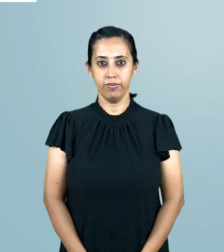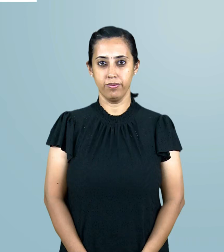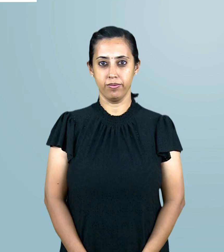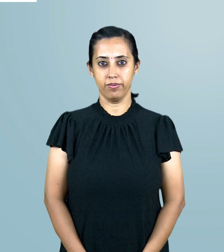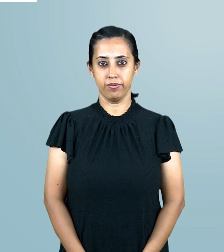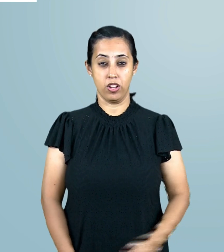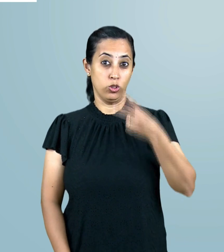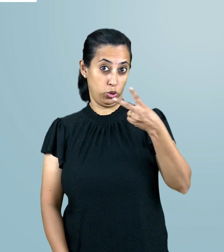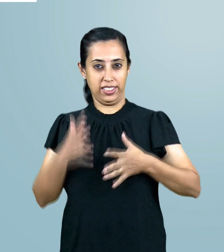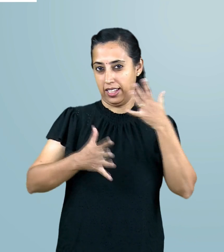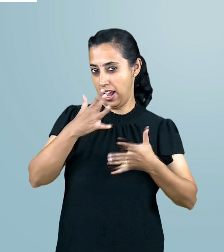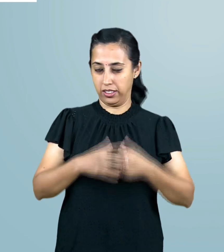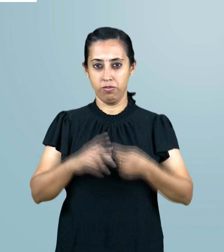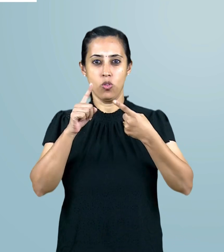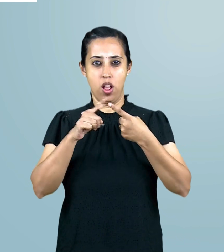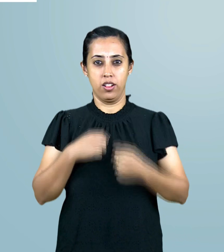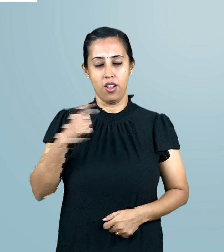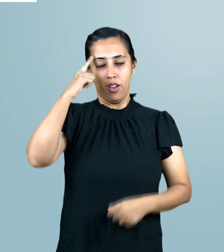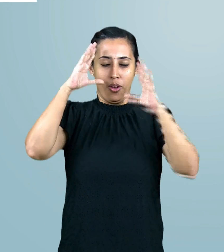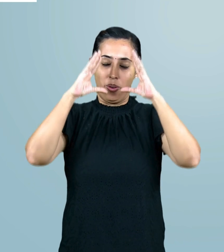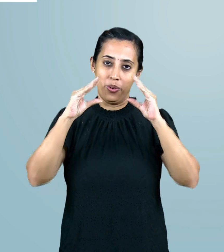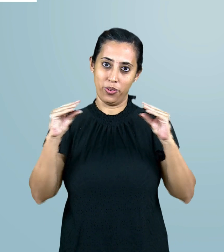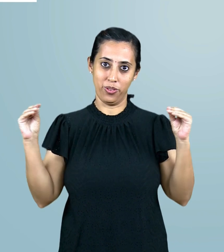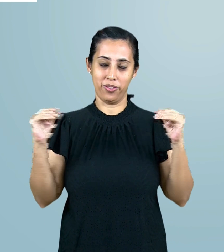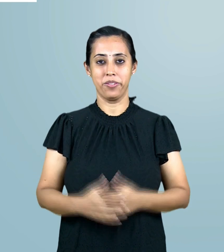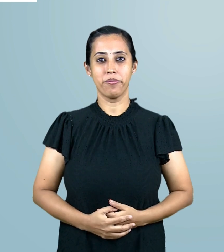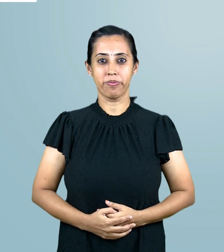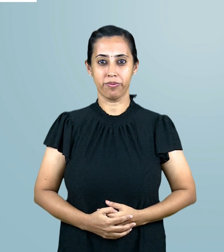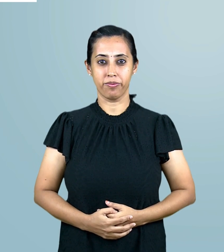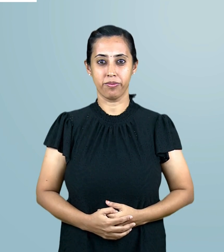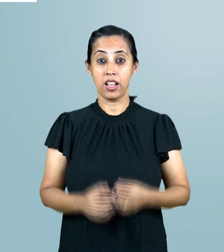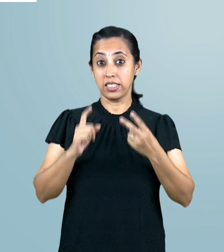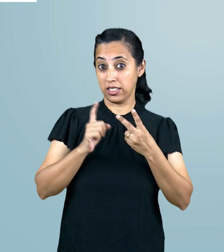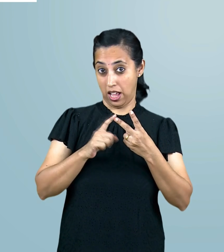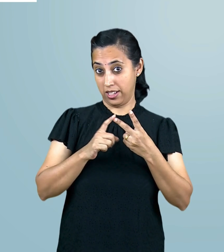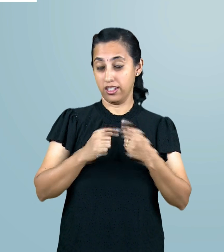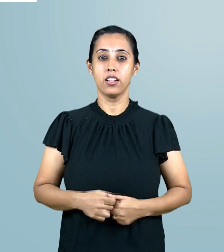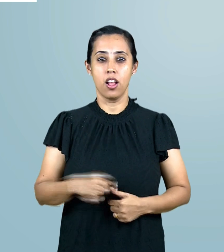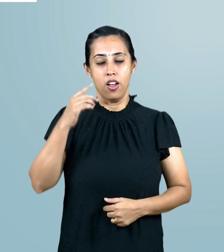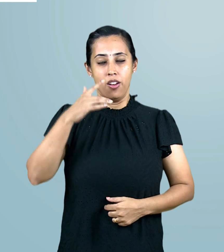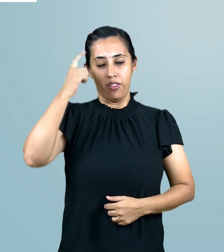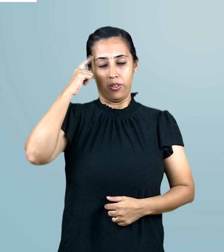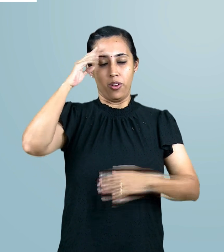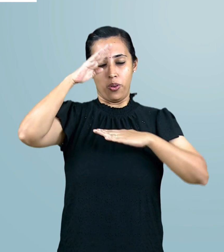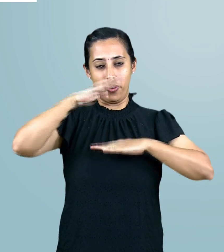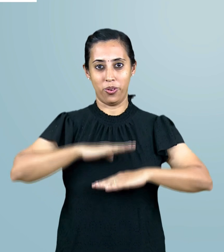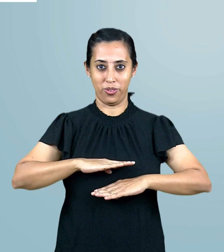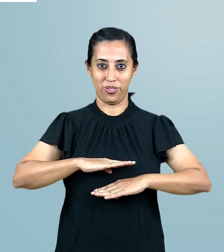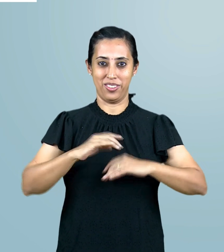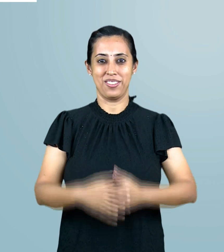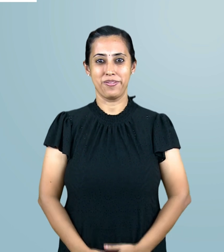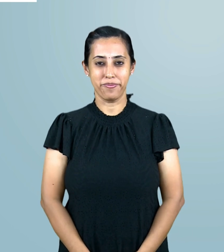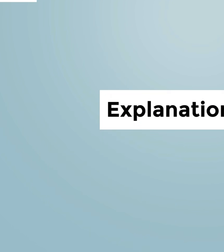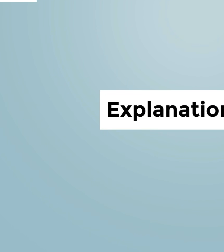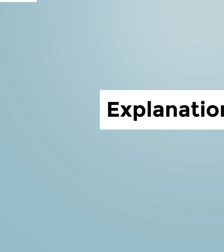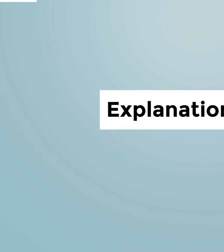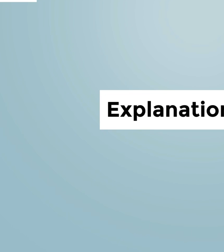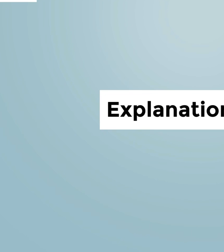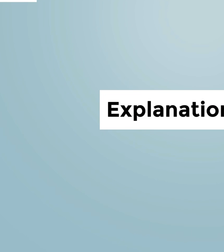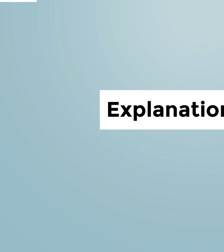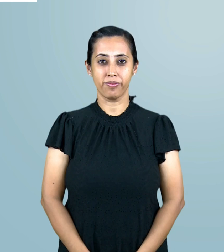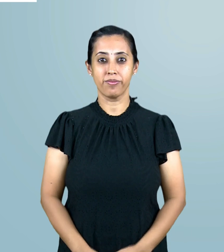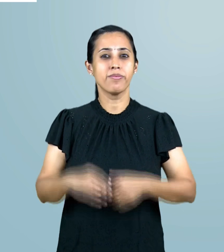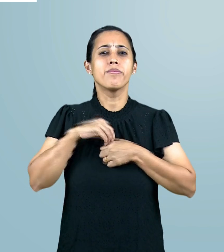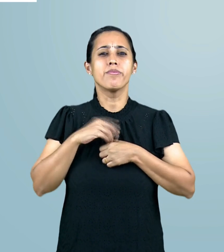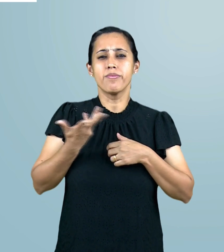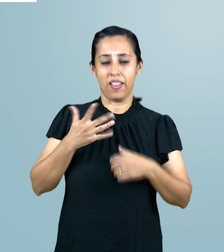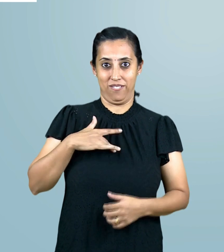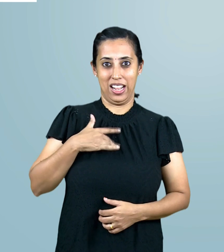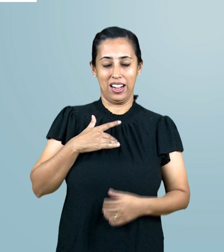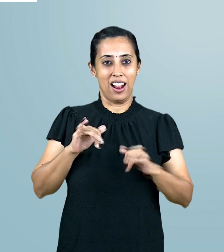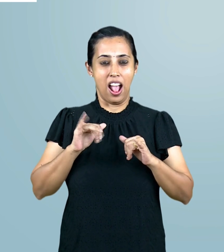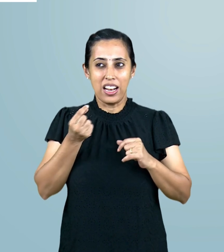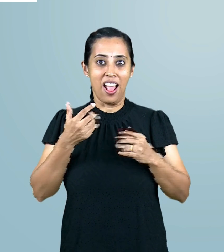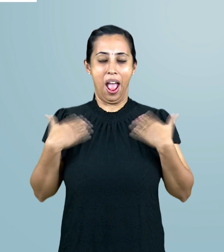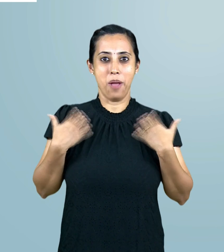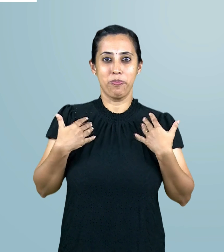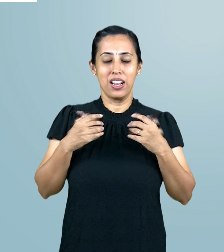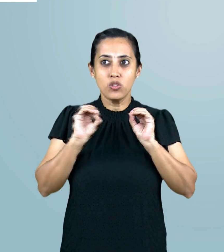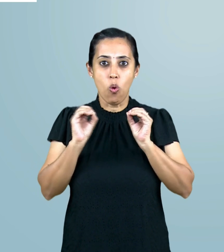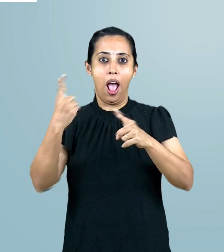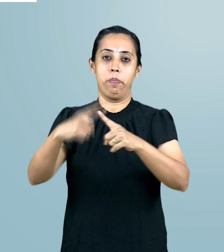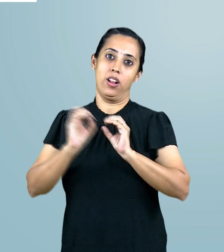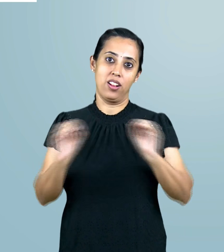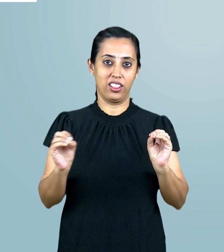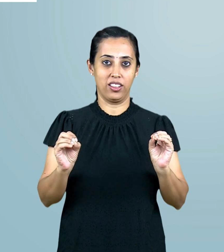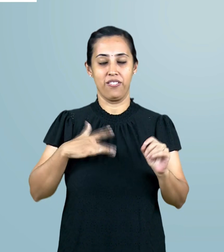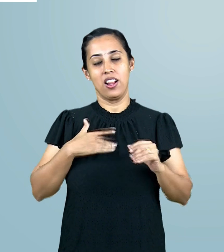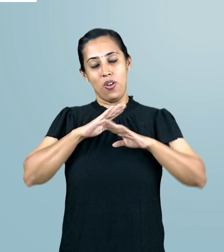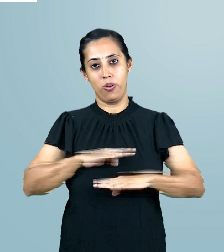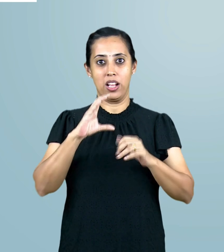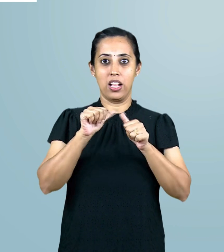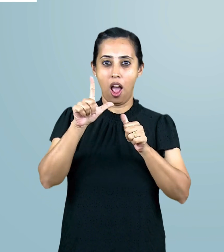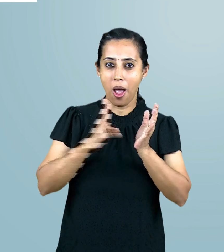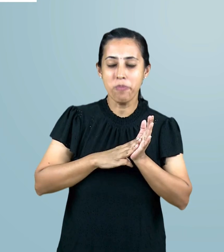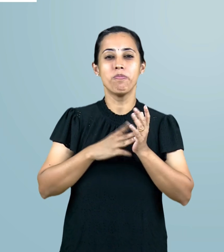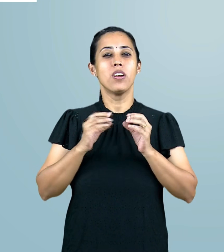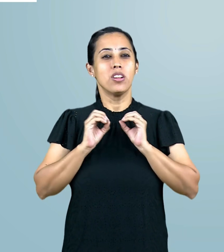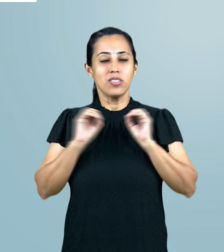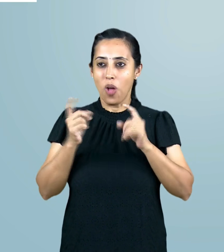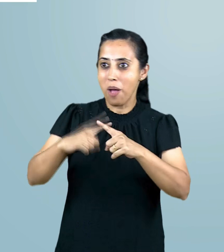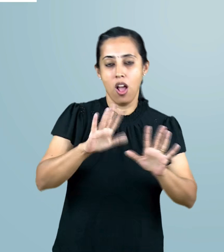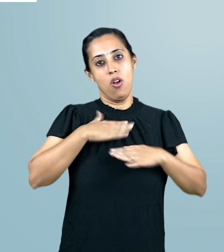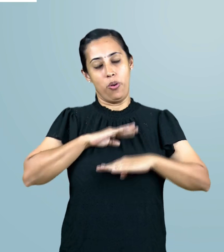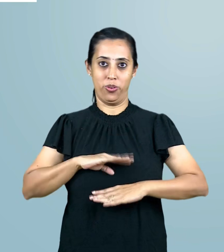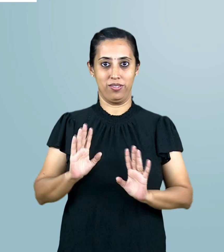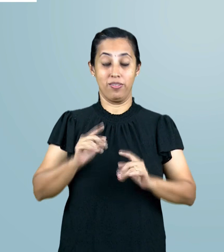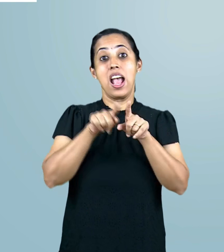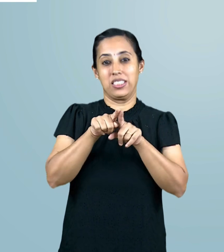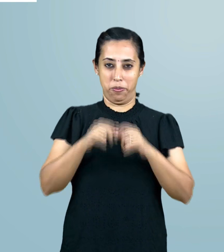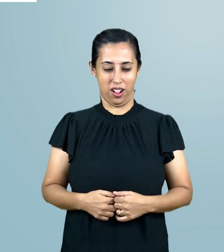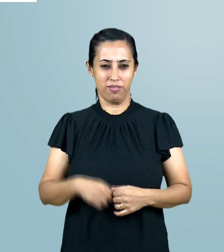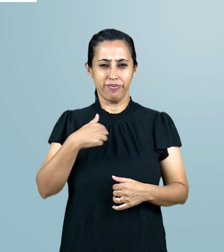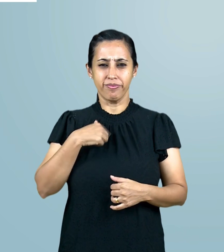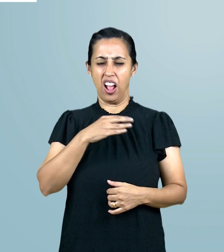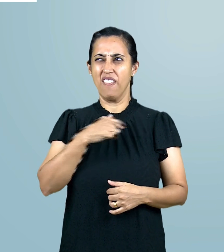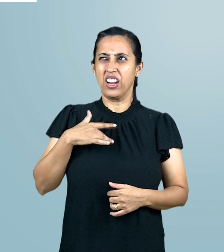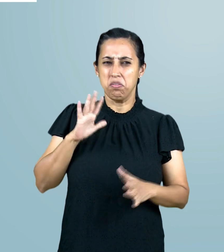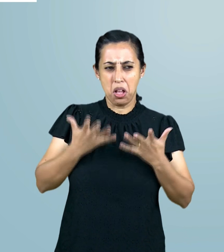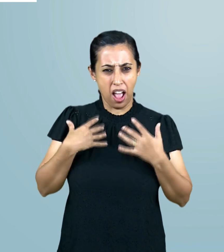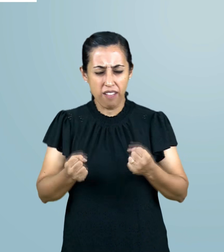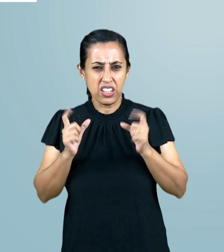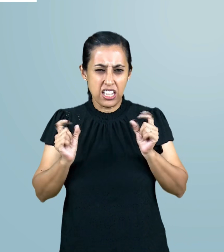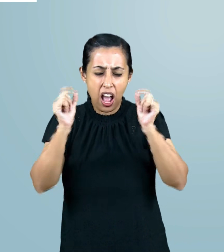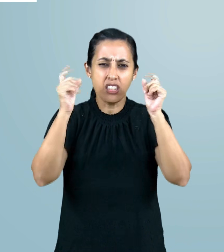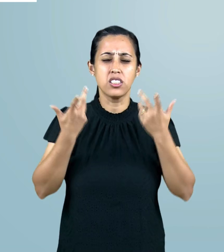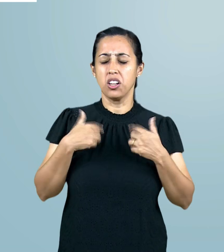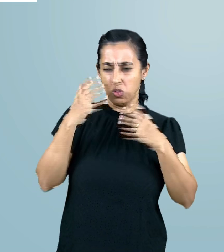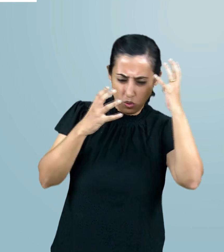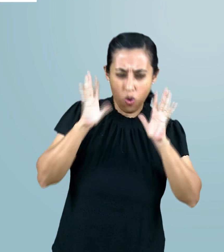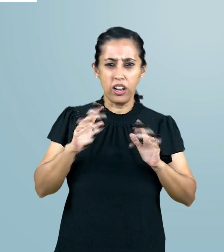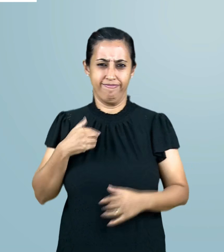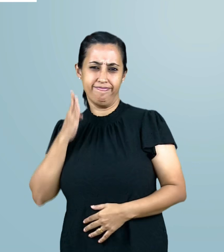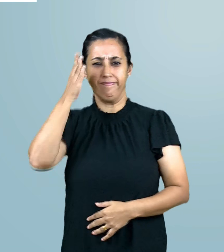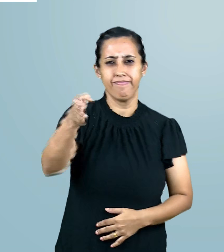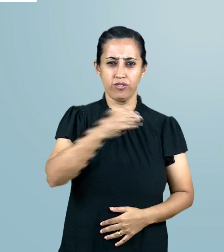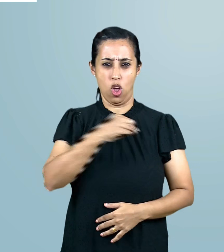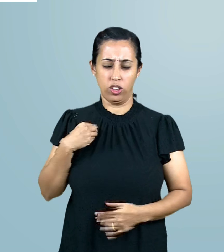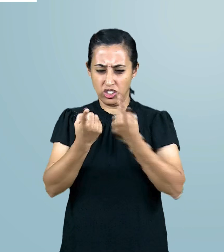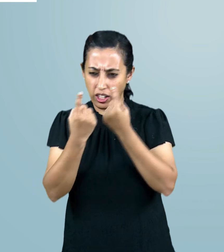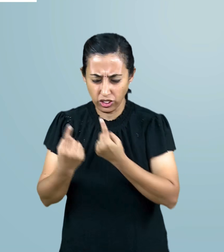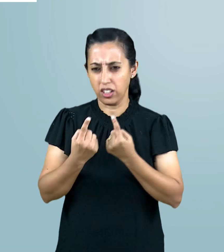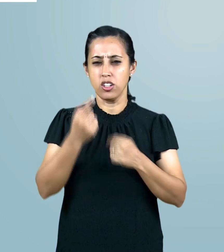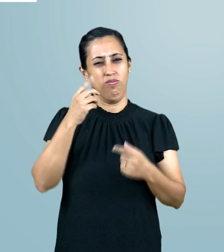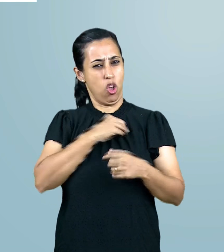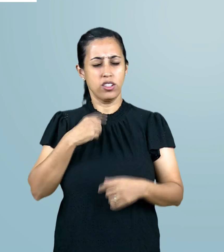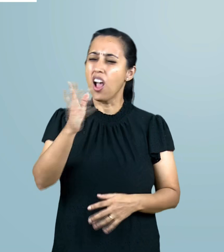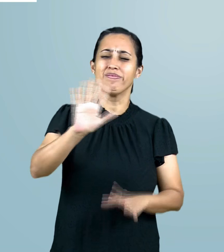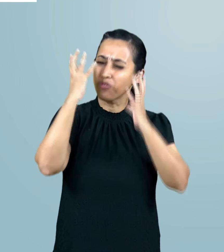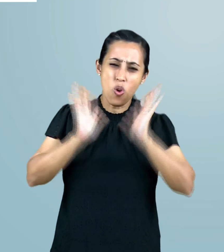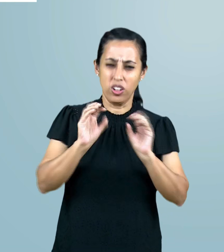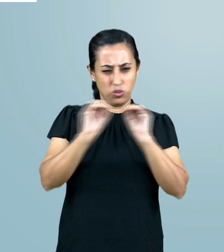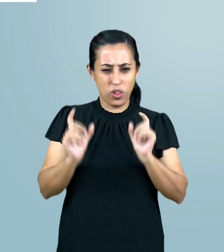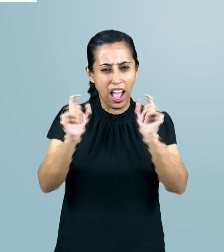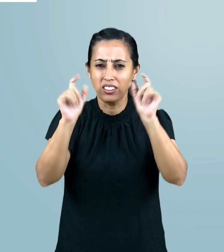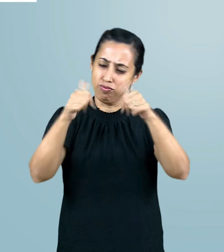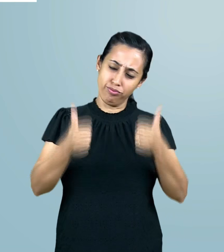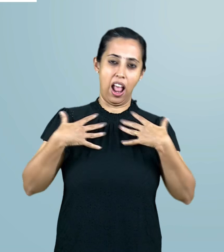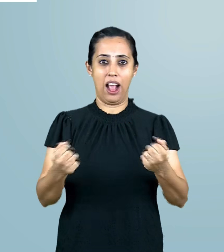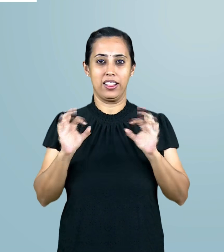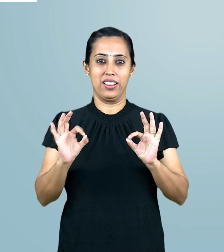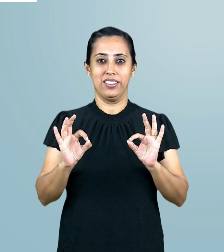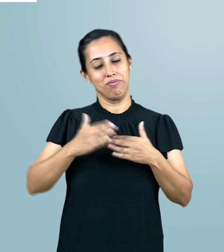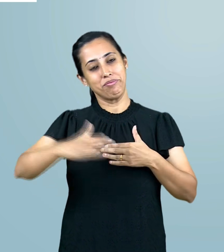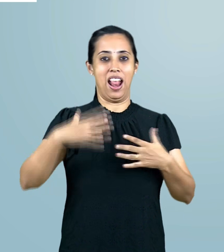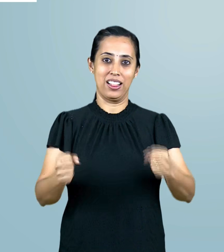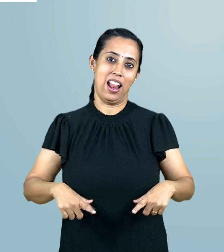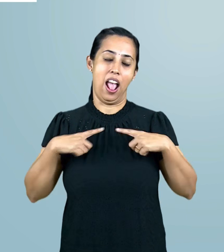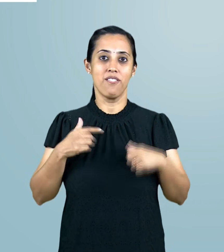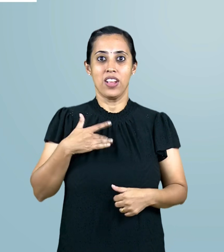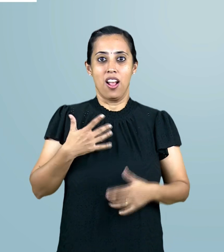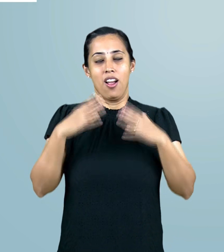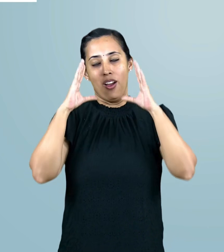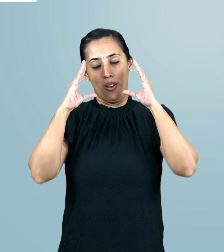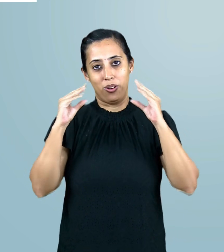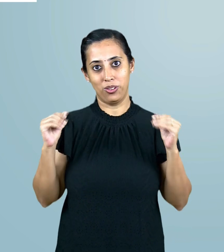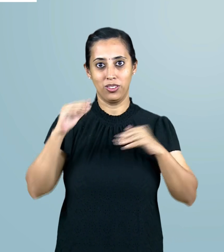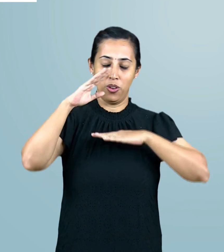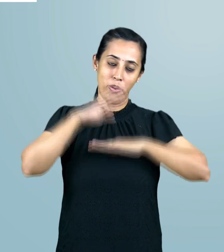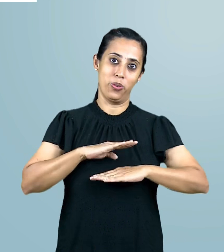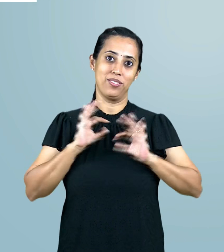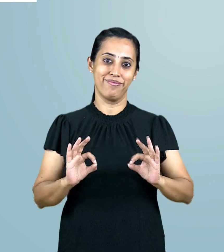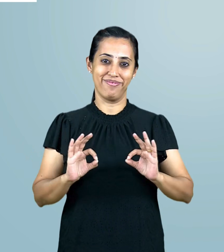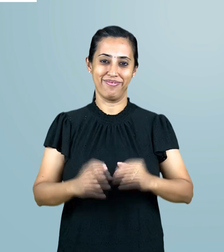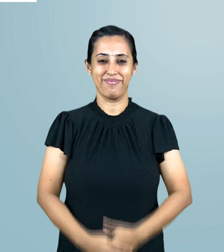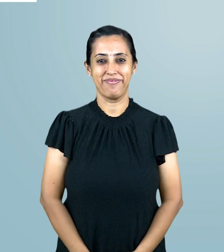Relief alt